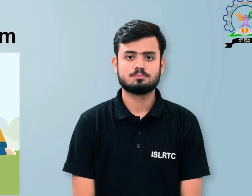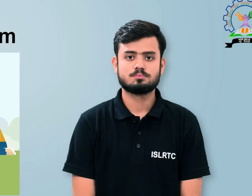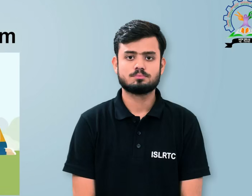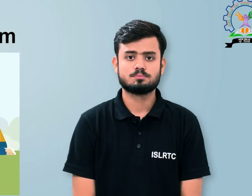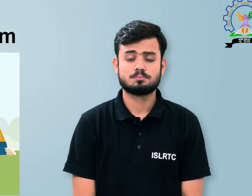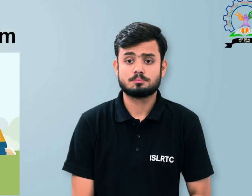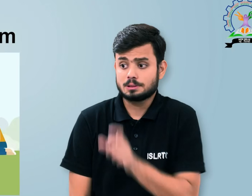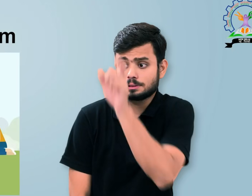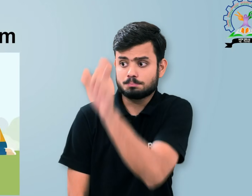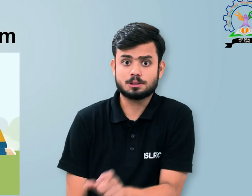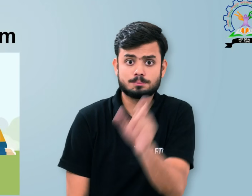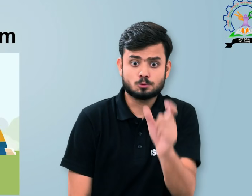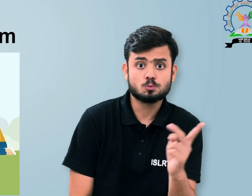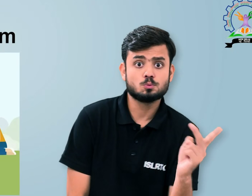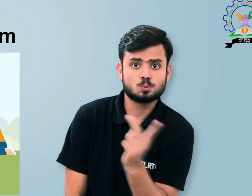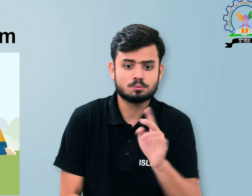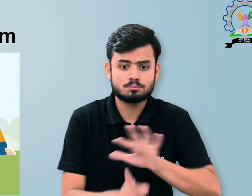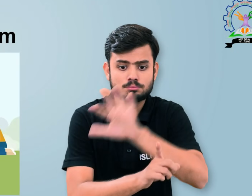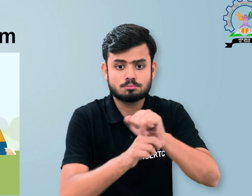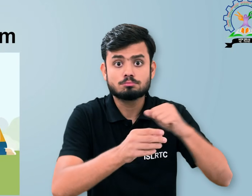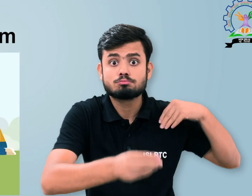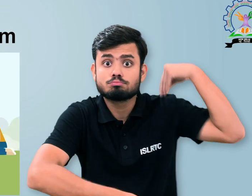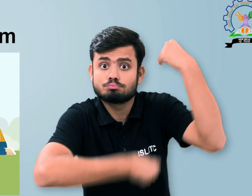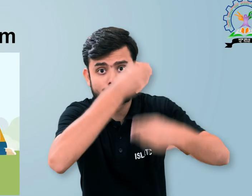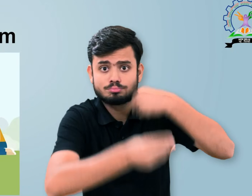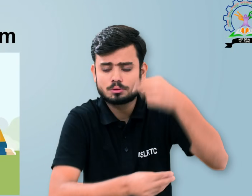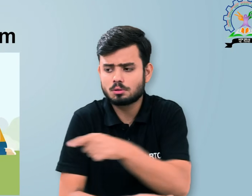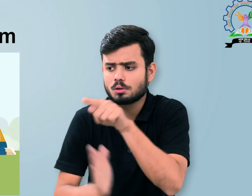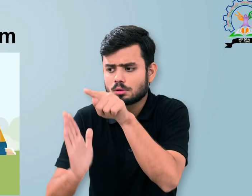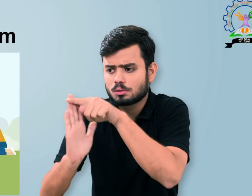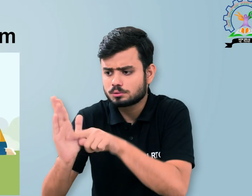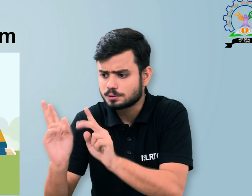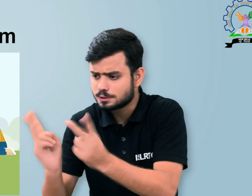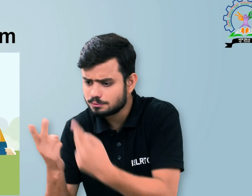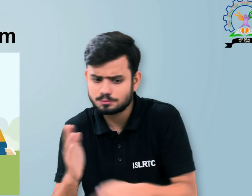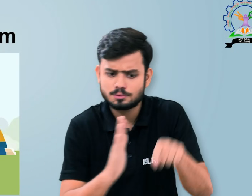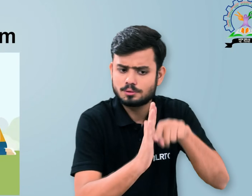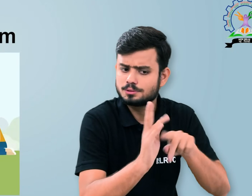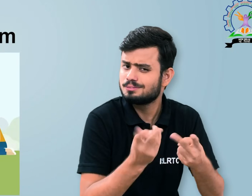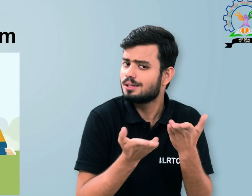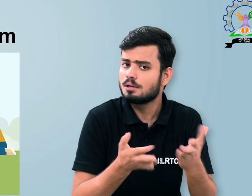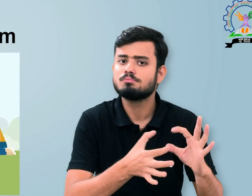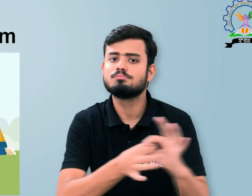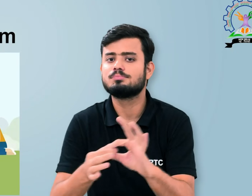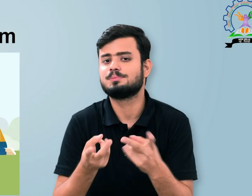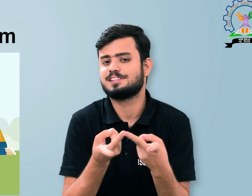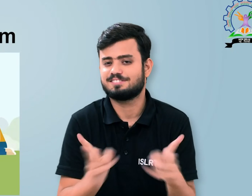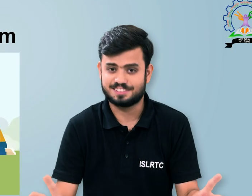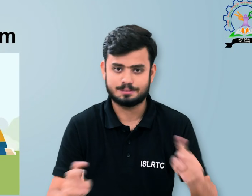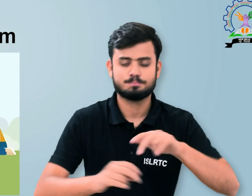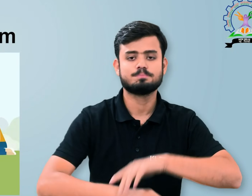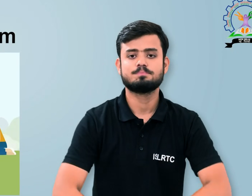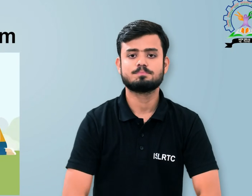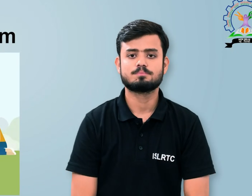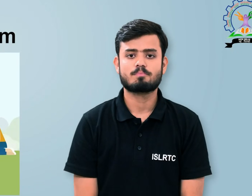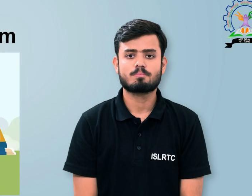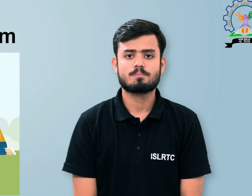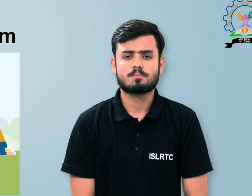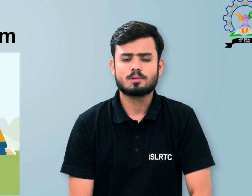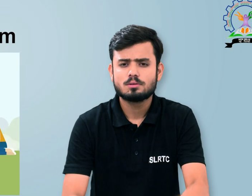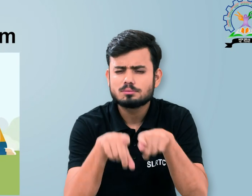Cultural Relativism